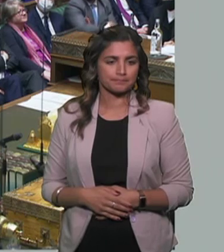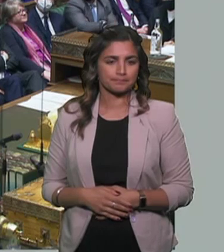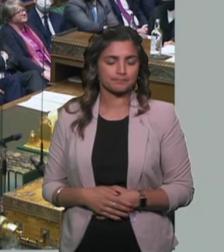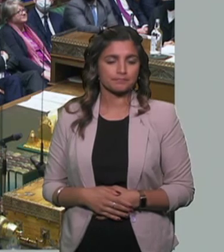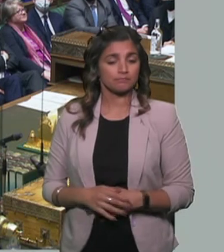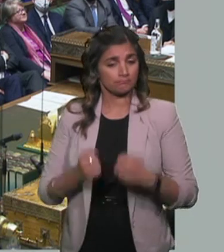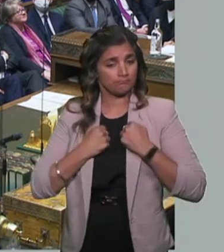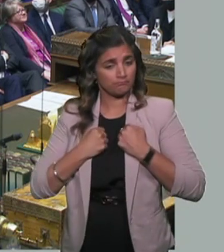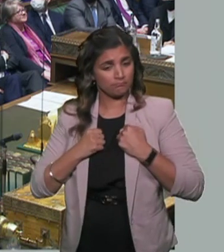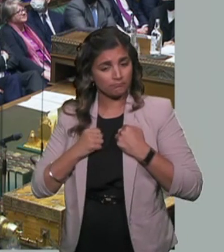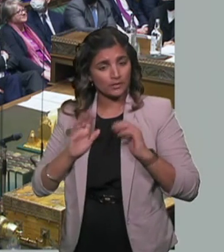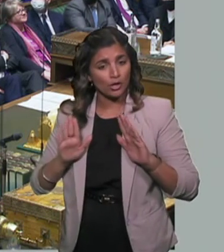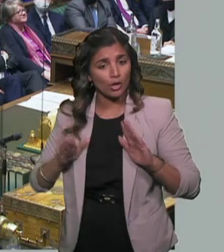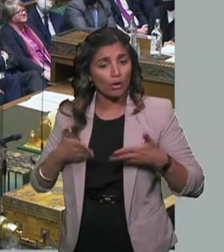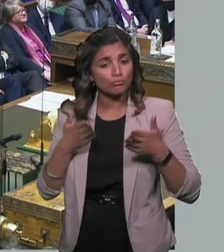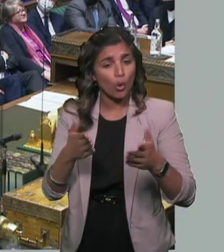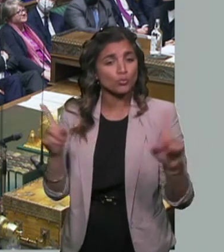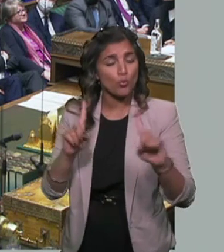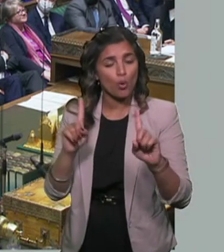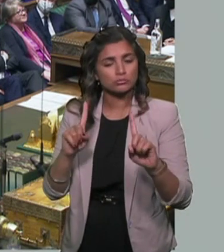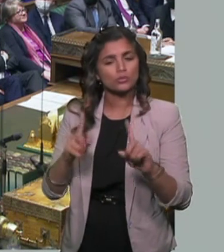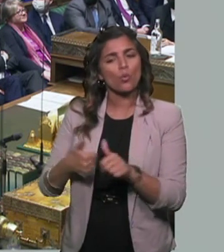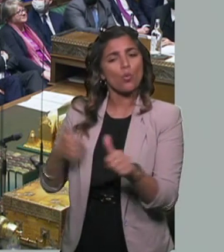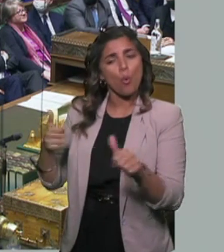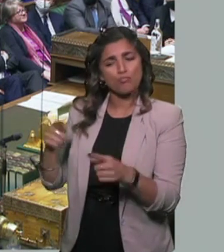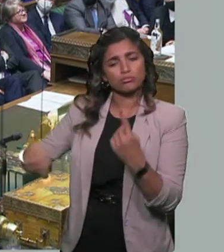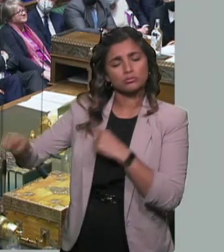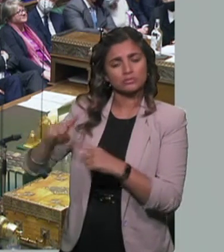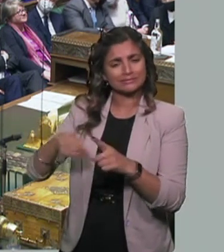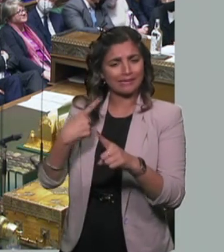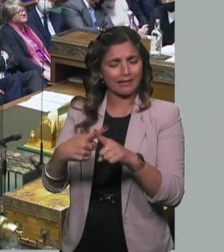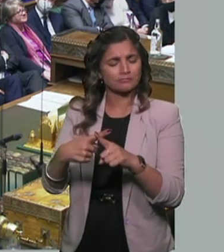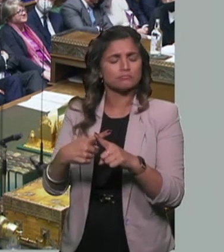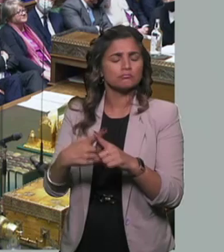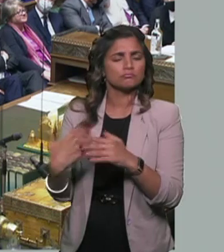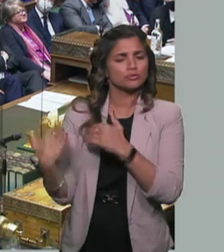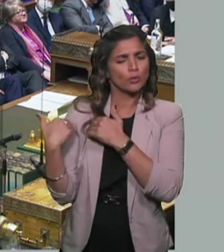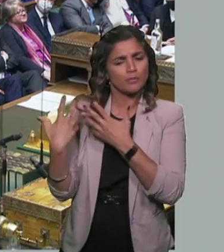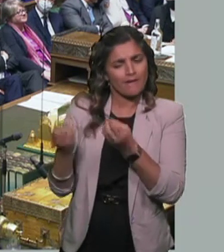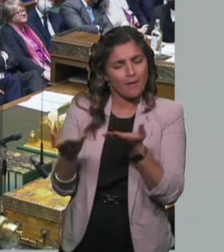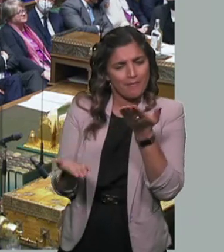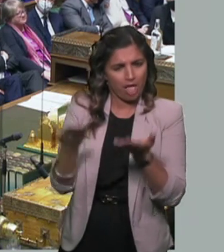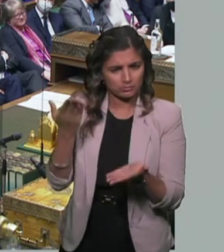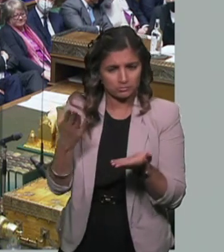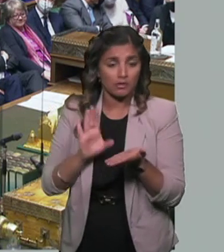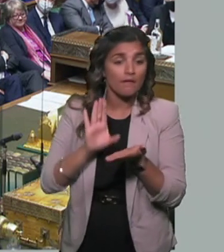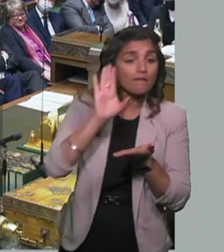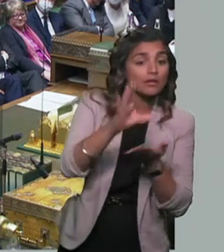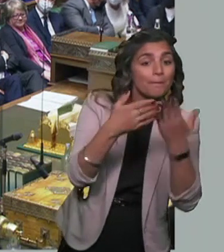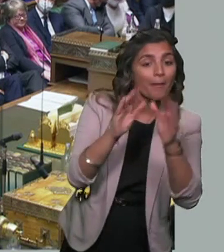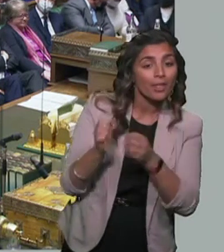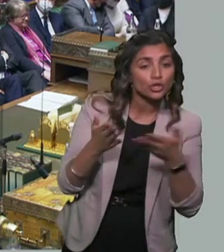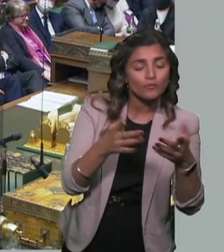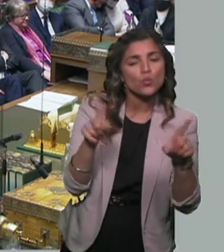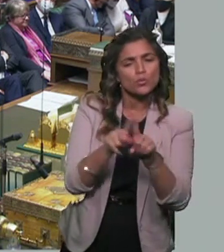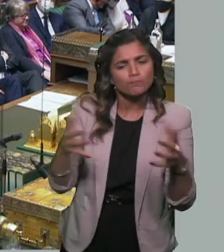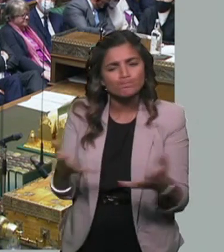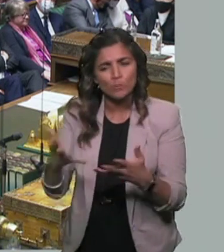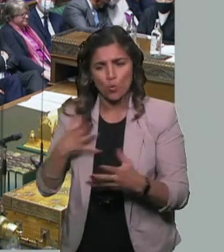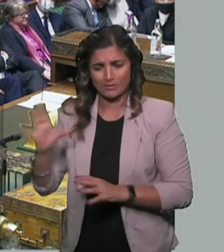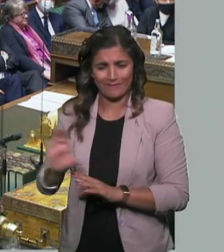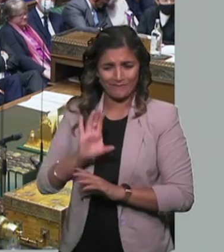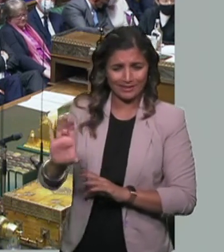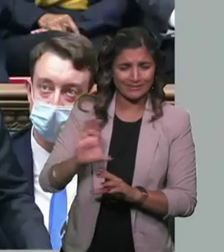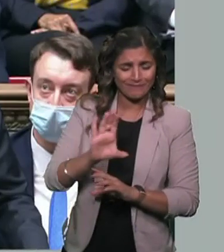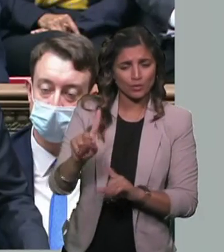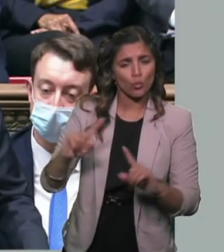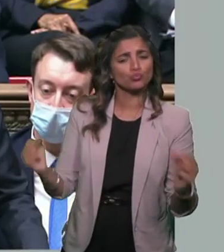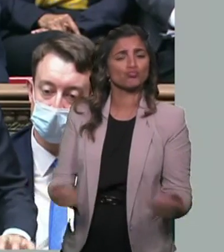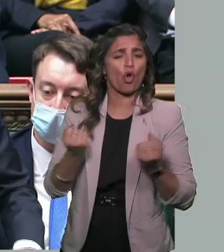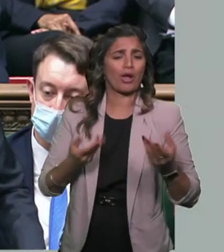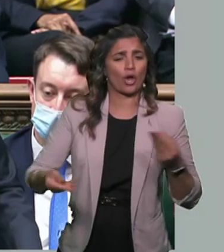Our approach to corporate taxation strikes a responsible balance between funding public services and encouraging the investment we need for a stronger economy.